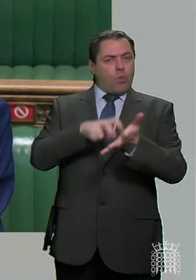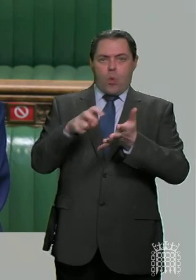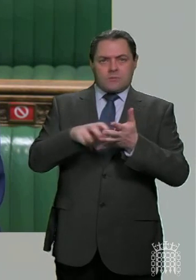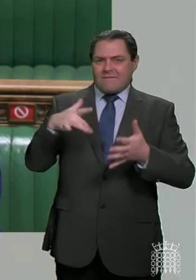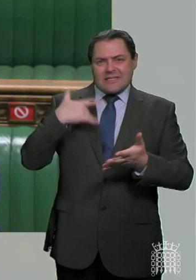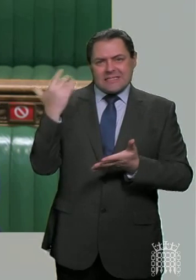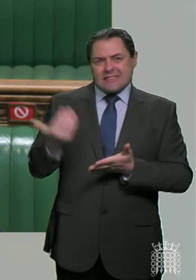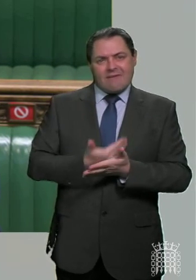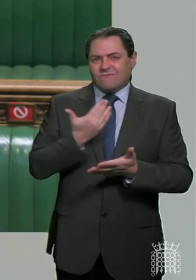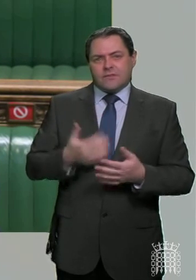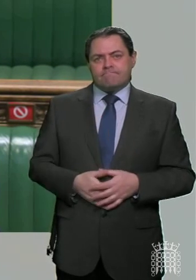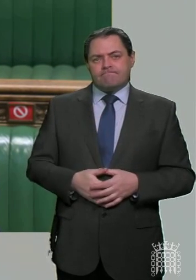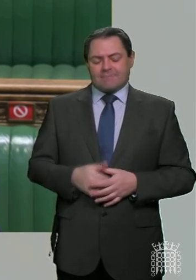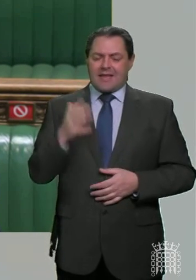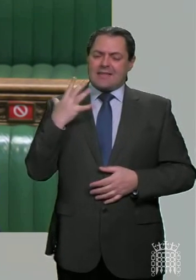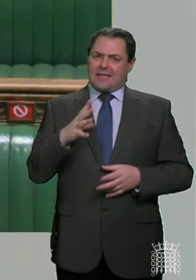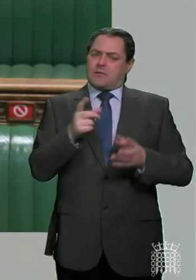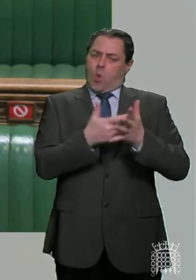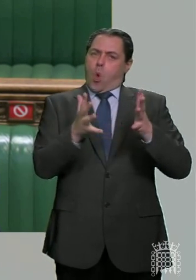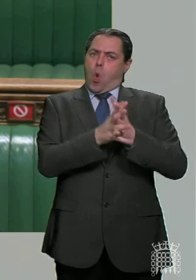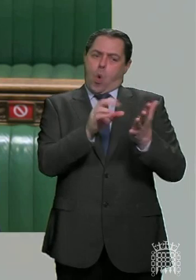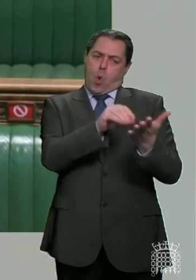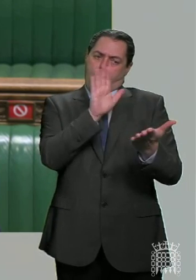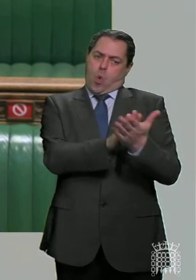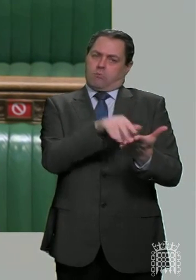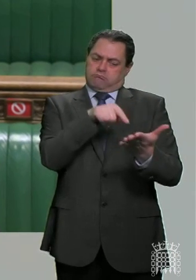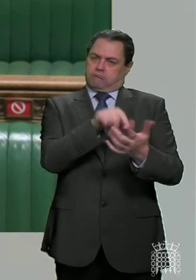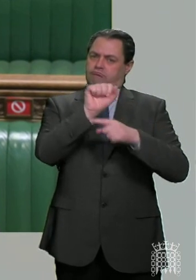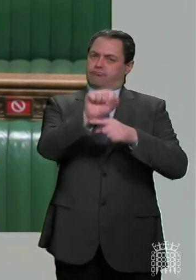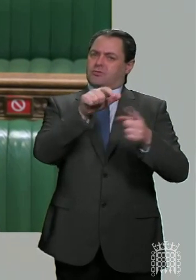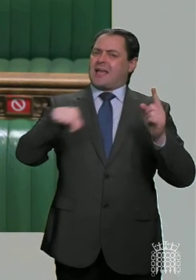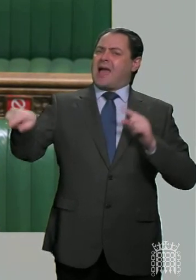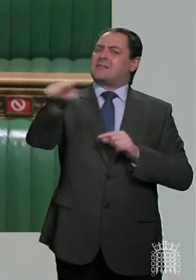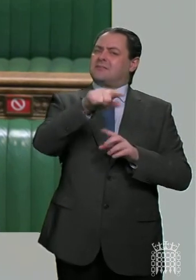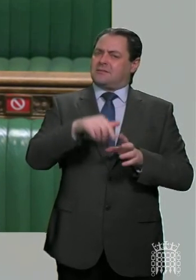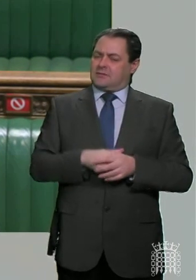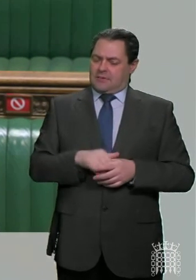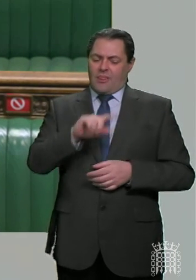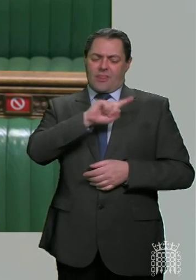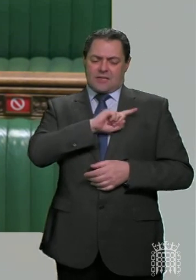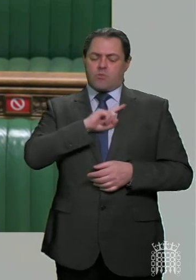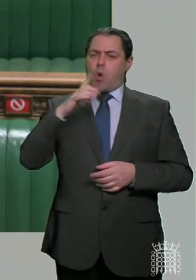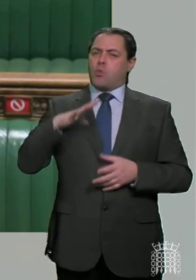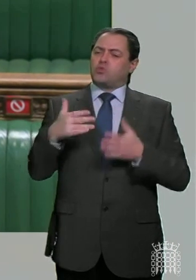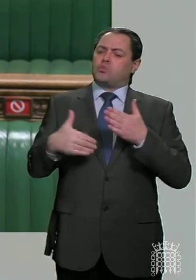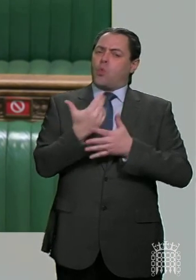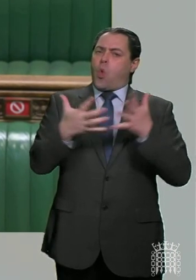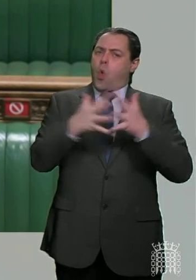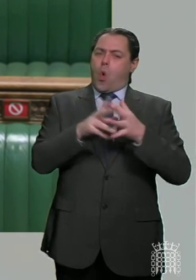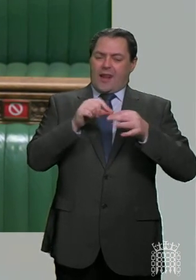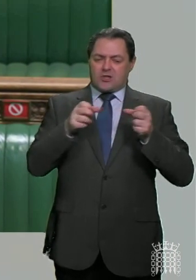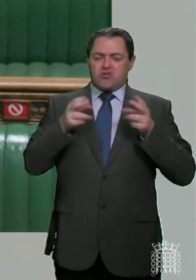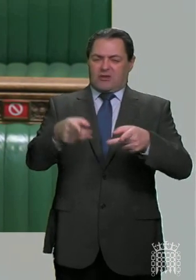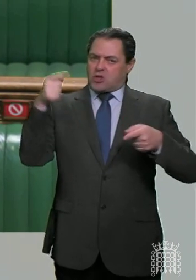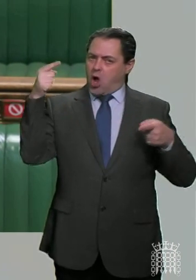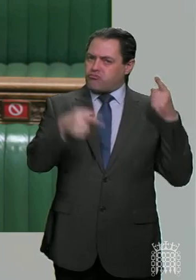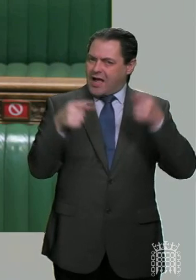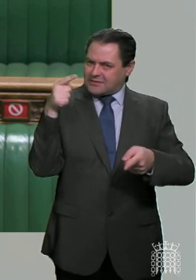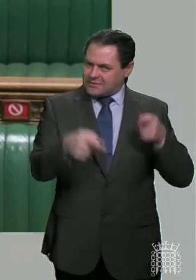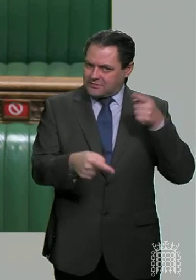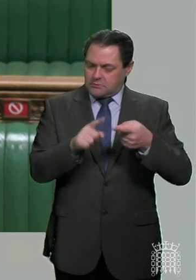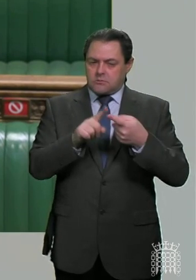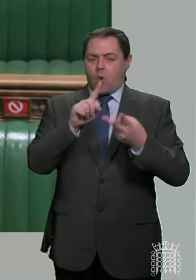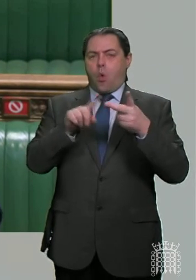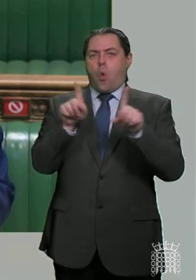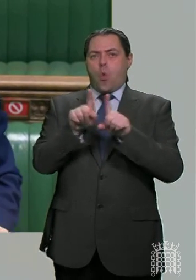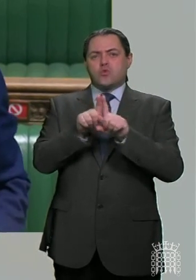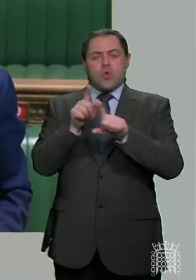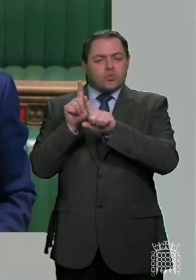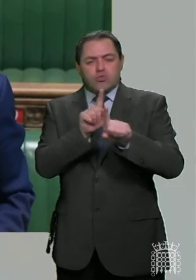What is needed is legal protection. That is why we have called for a specific new law on street harassment and for toughening the law on stalking.